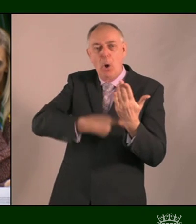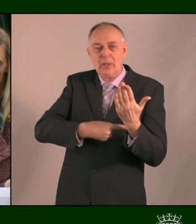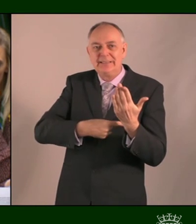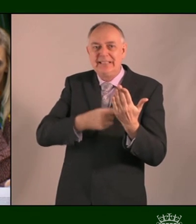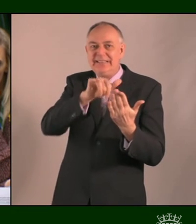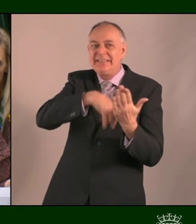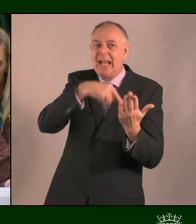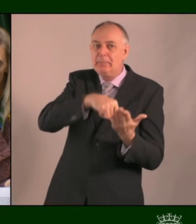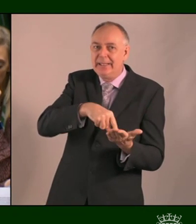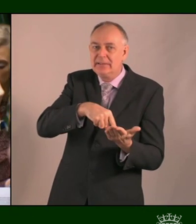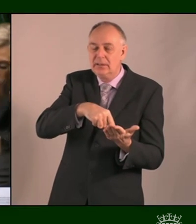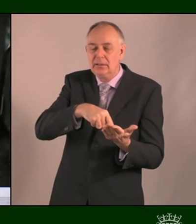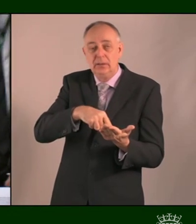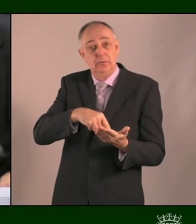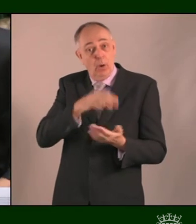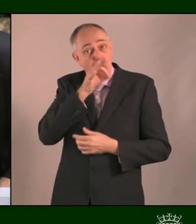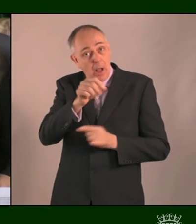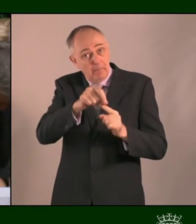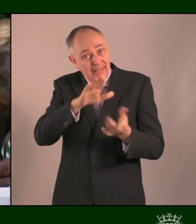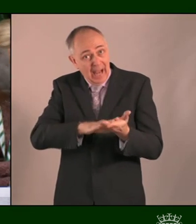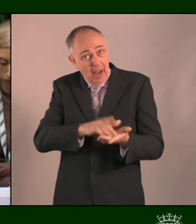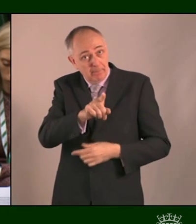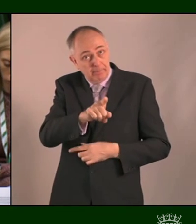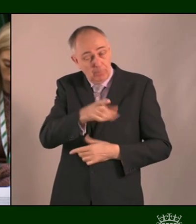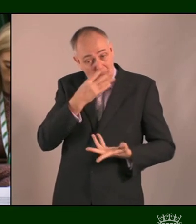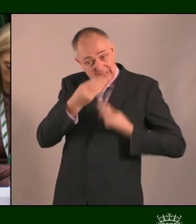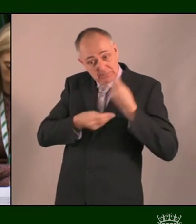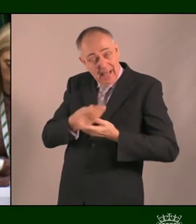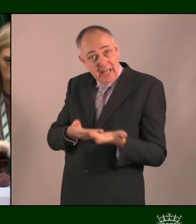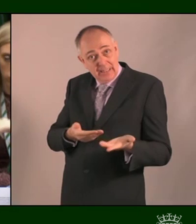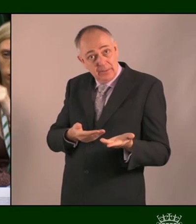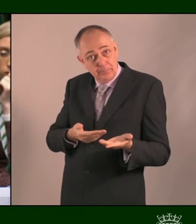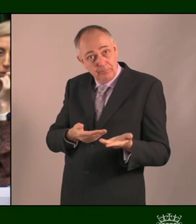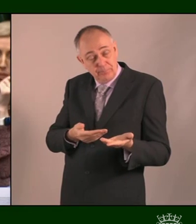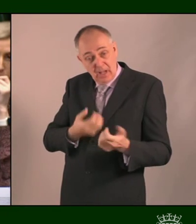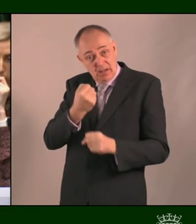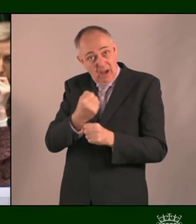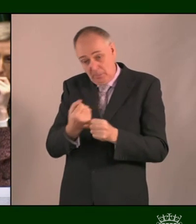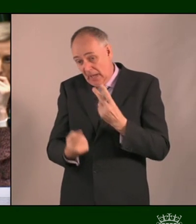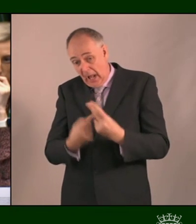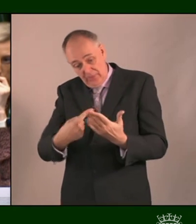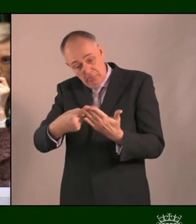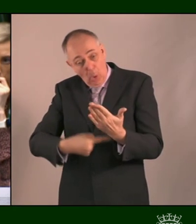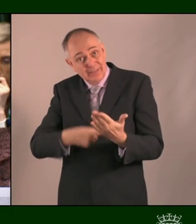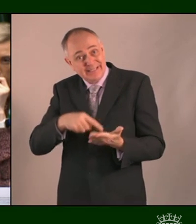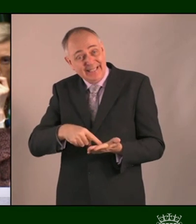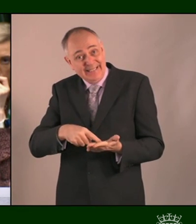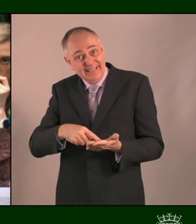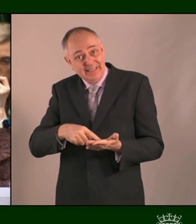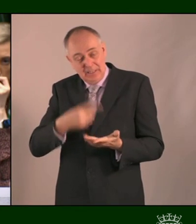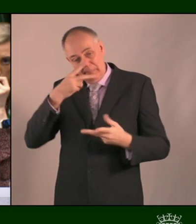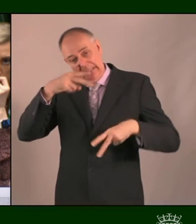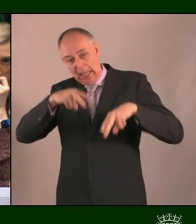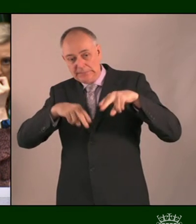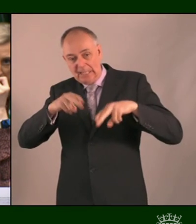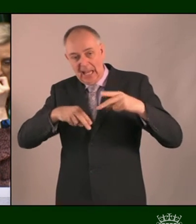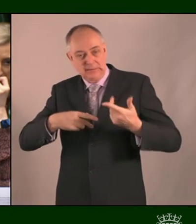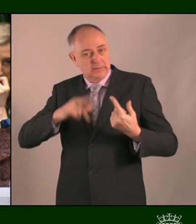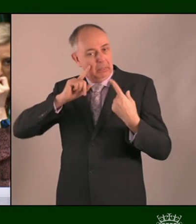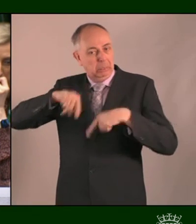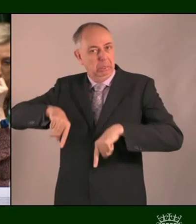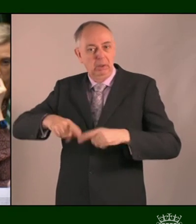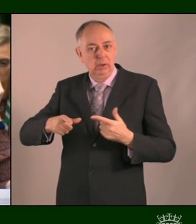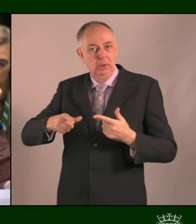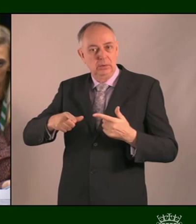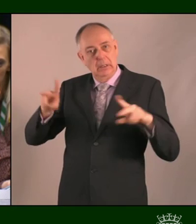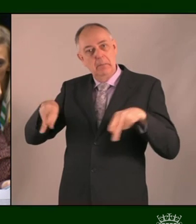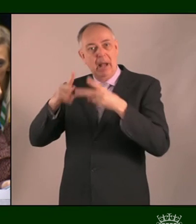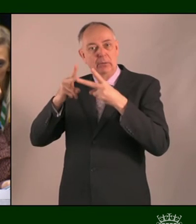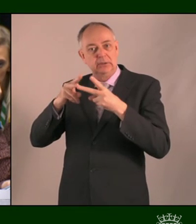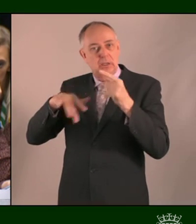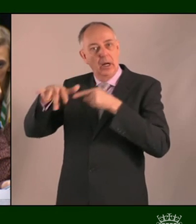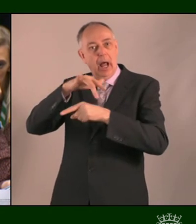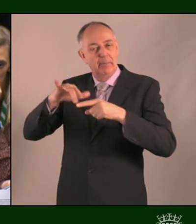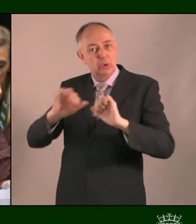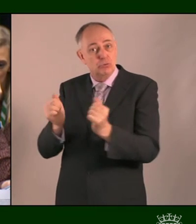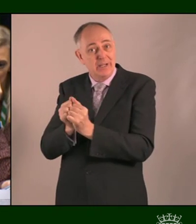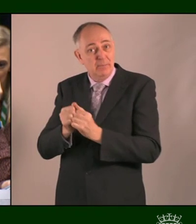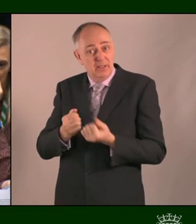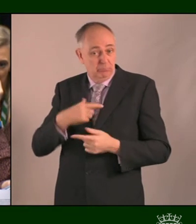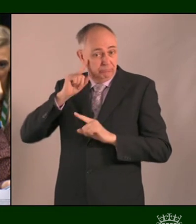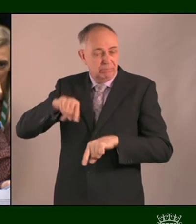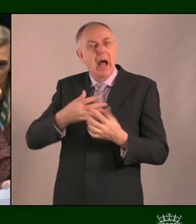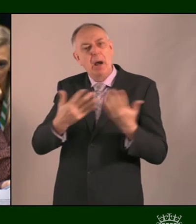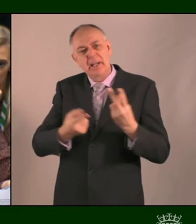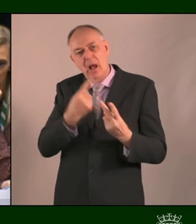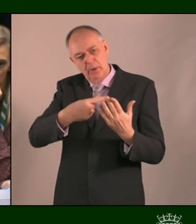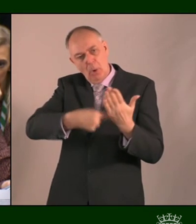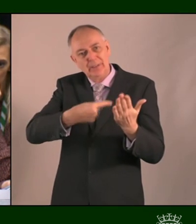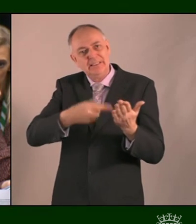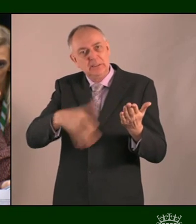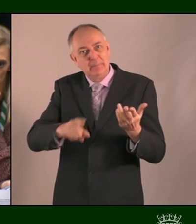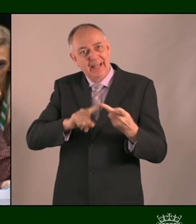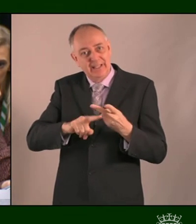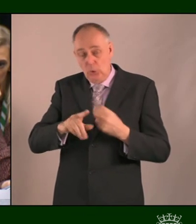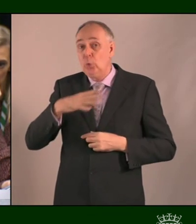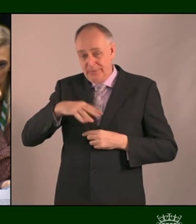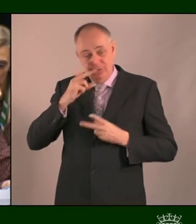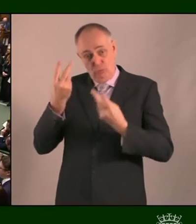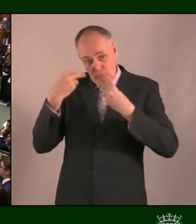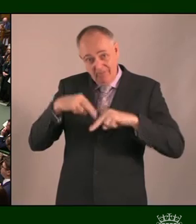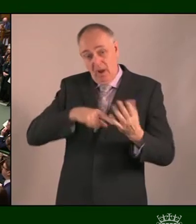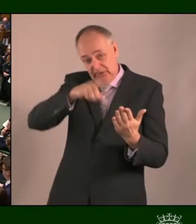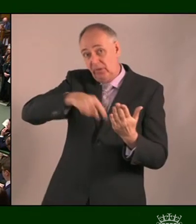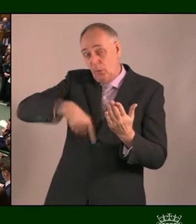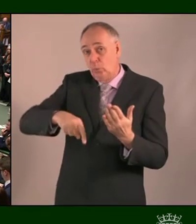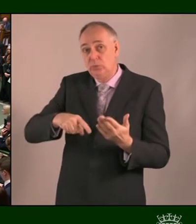Will the Prime Minister tell the House today precisely how many of the Government’s other national policy statements have been assessed against the Paris climate agreement, and will he commit, right now, to reviewing and, if necessary, revising all those that have not?